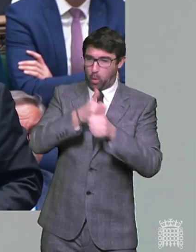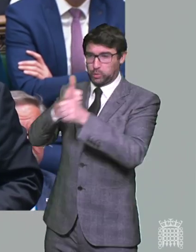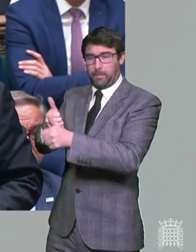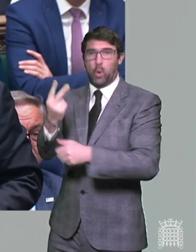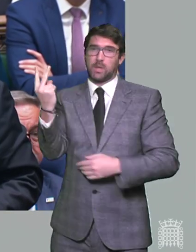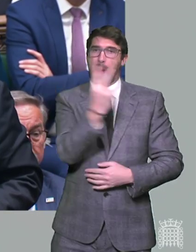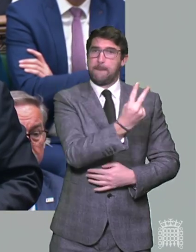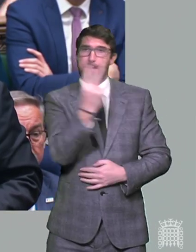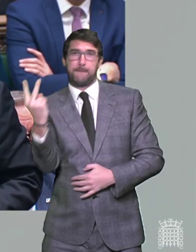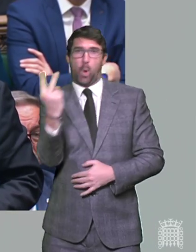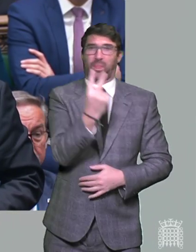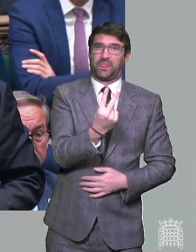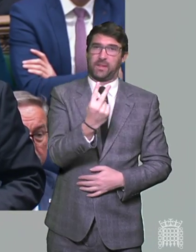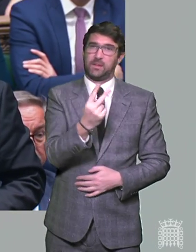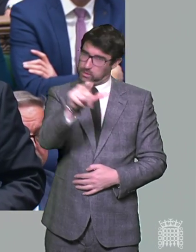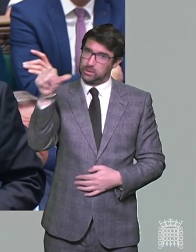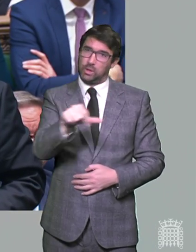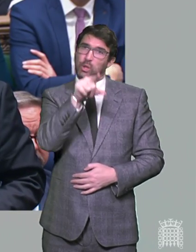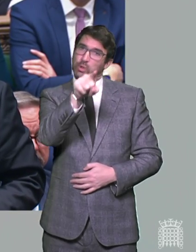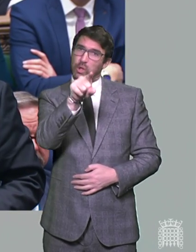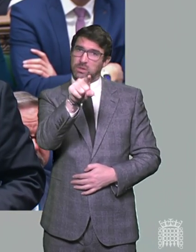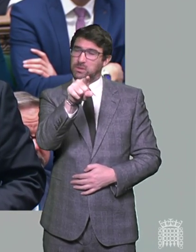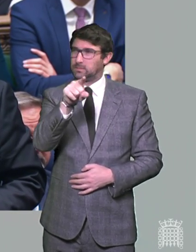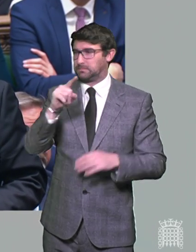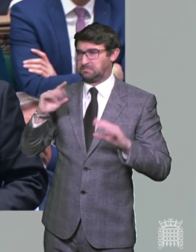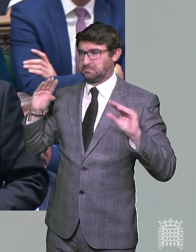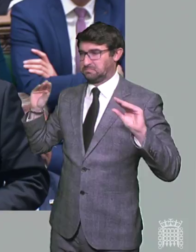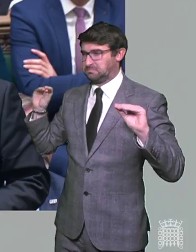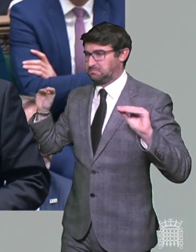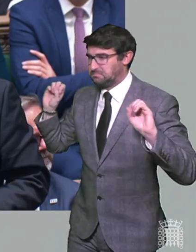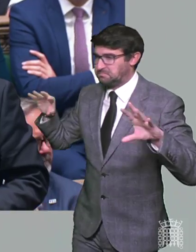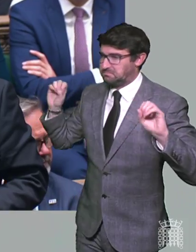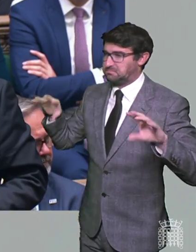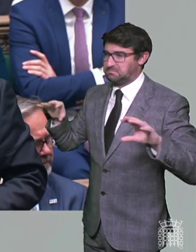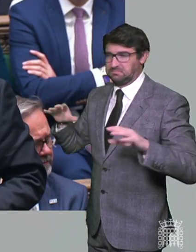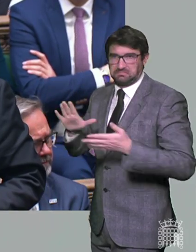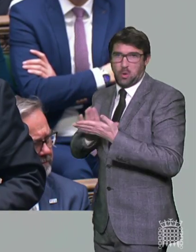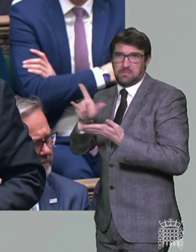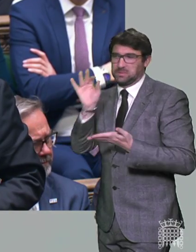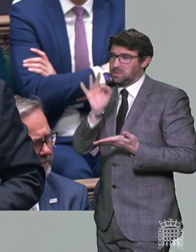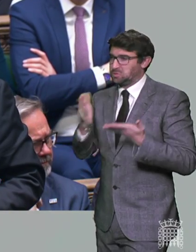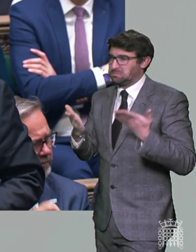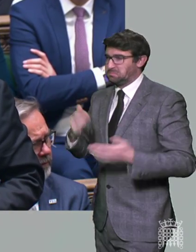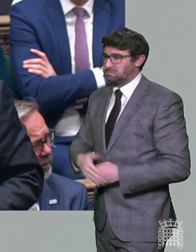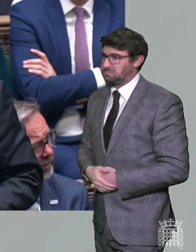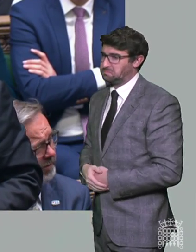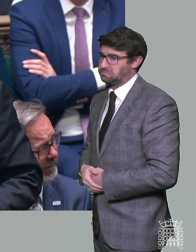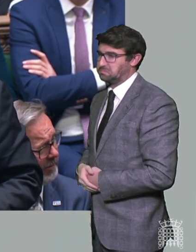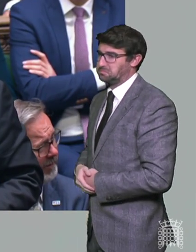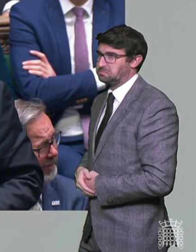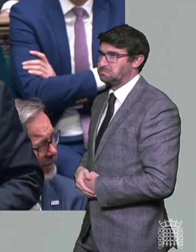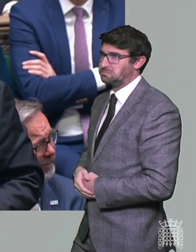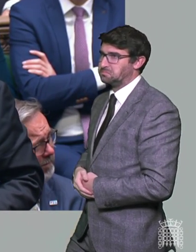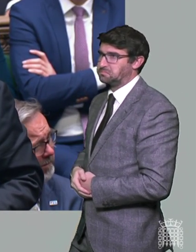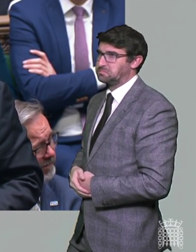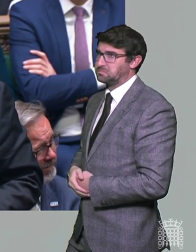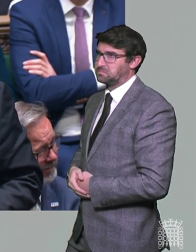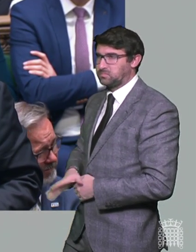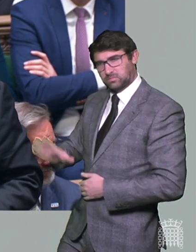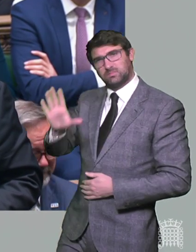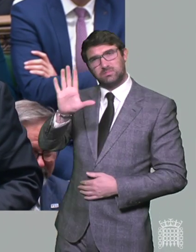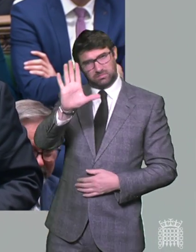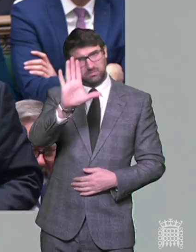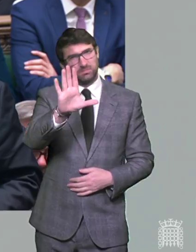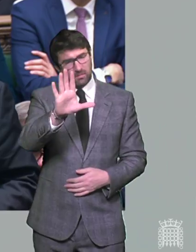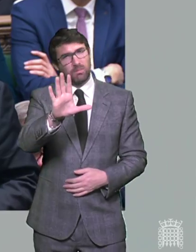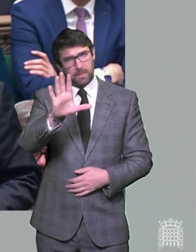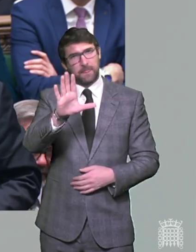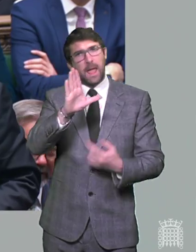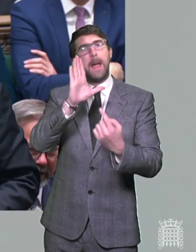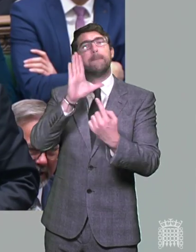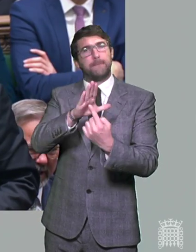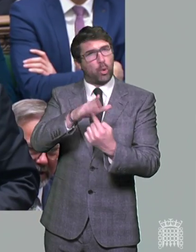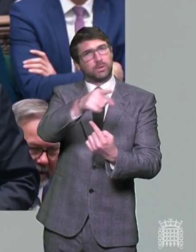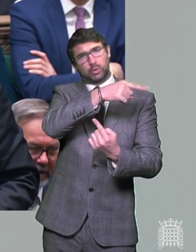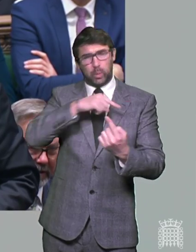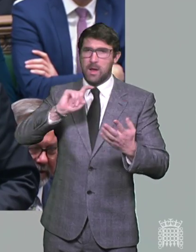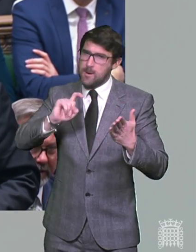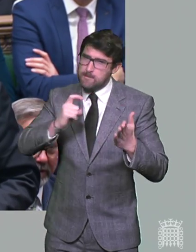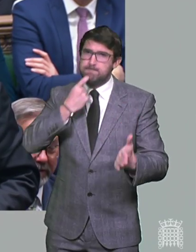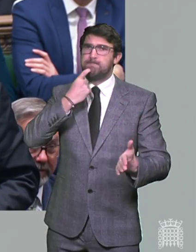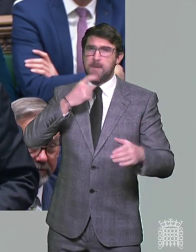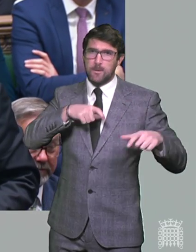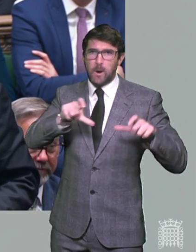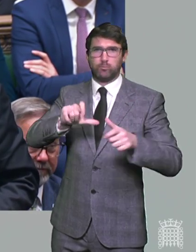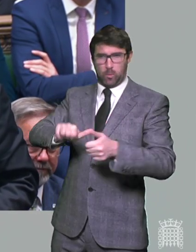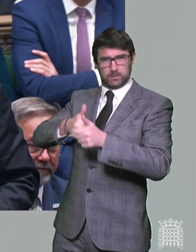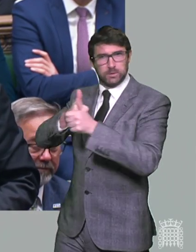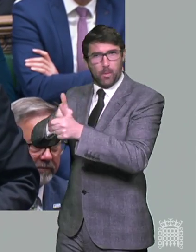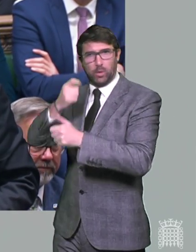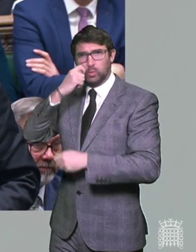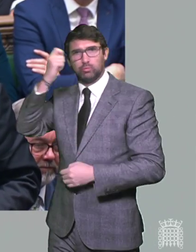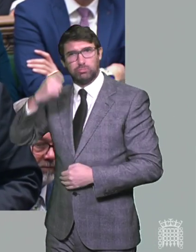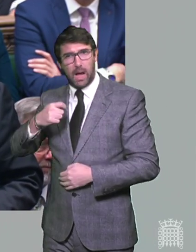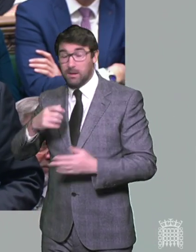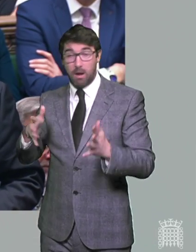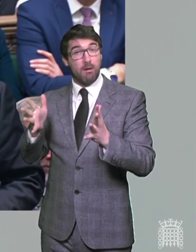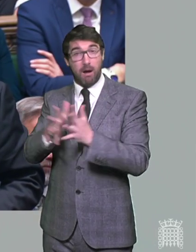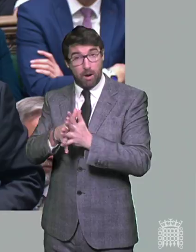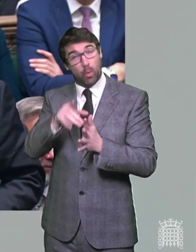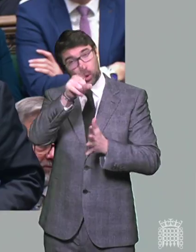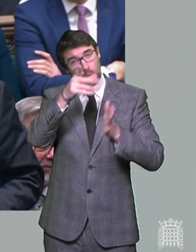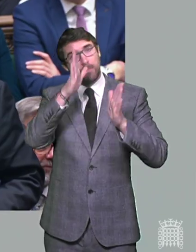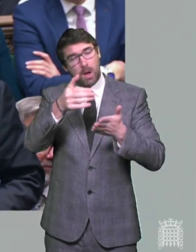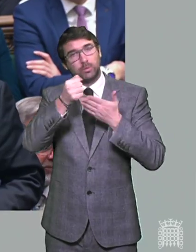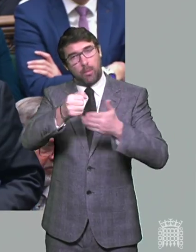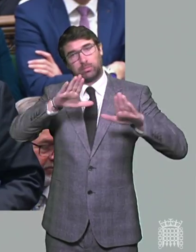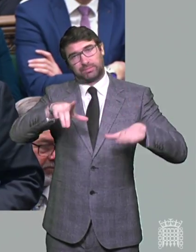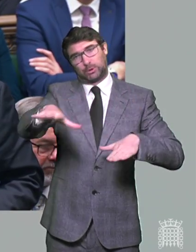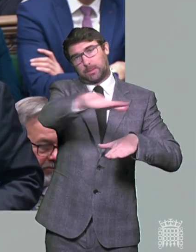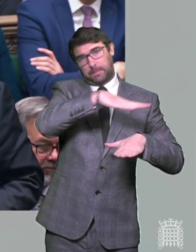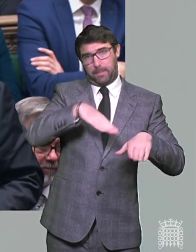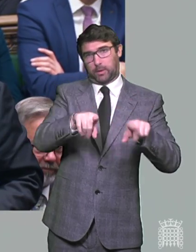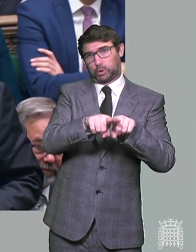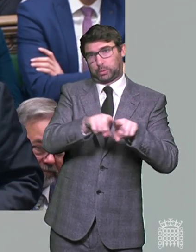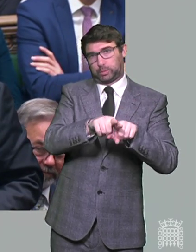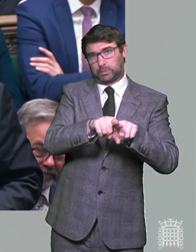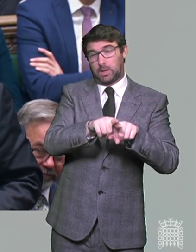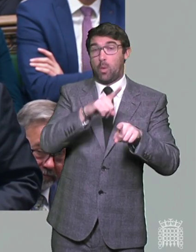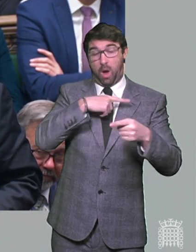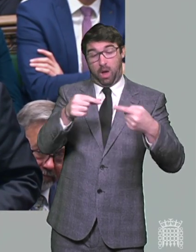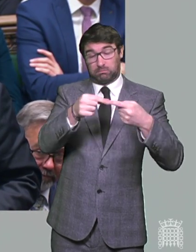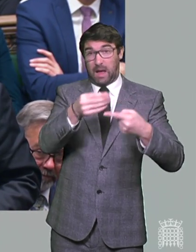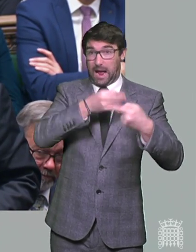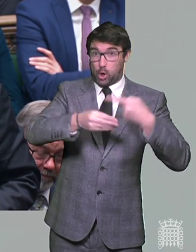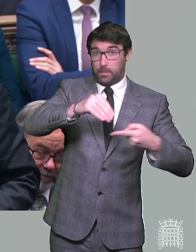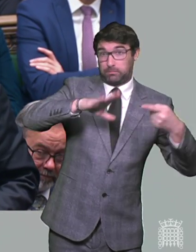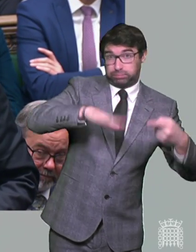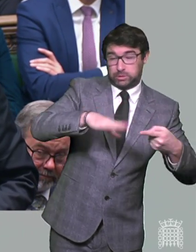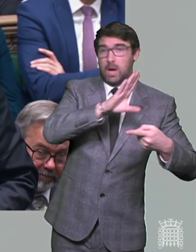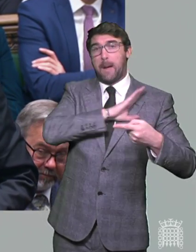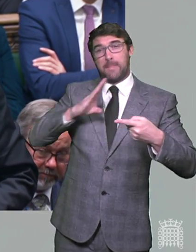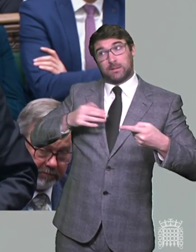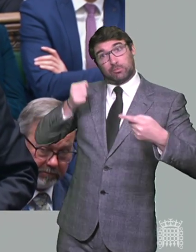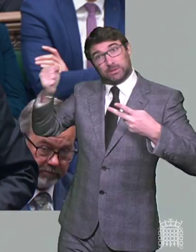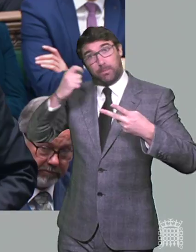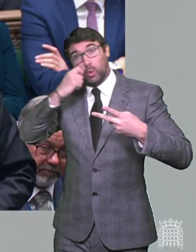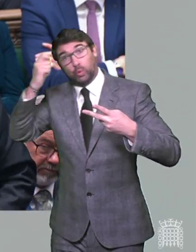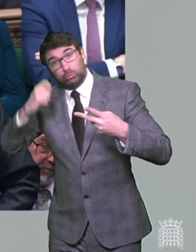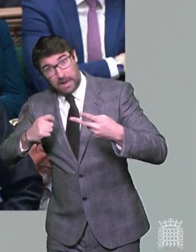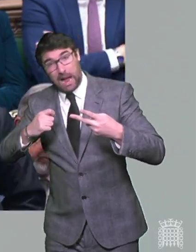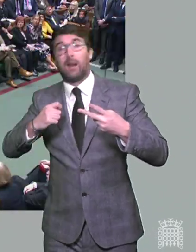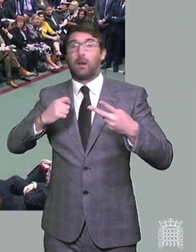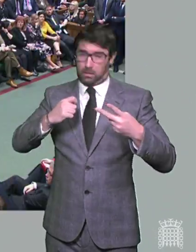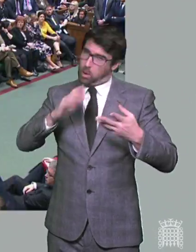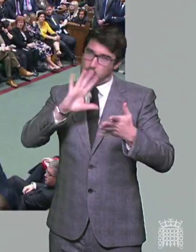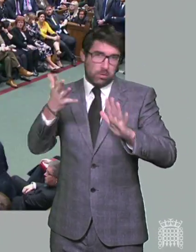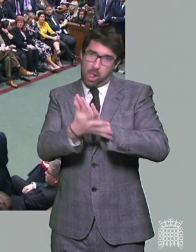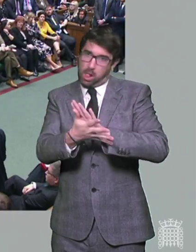In a time when resolve needs to be steeled, will she commit from the Dispatch Box that the economic, military and political support for Ukraine will not be another casualty under this Prime Minister?